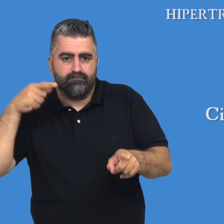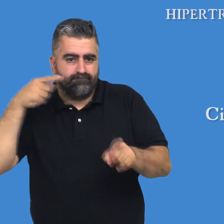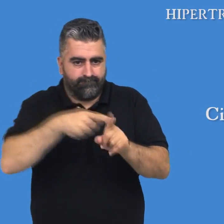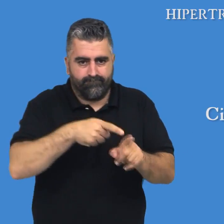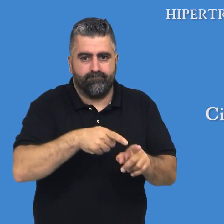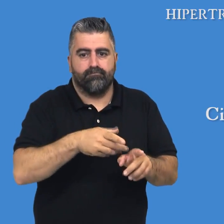objetivo